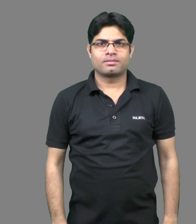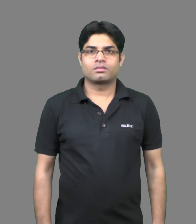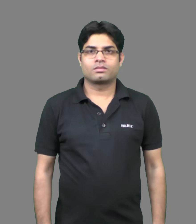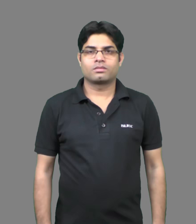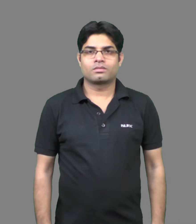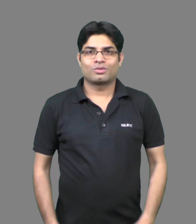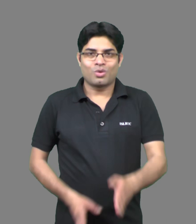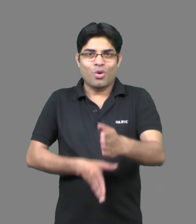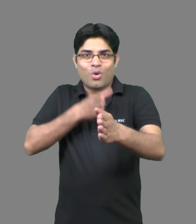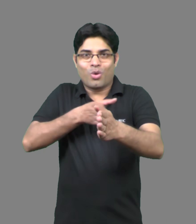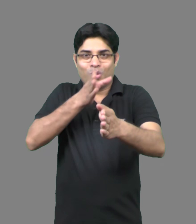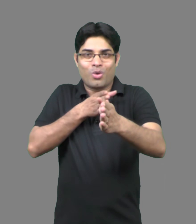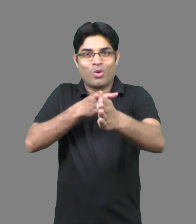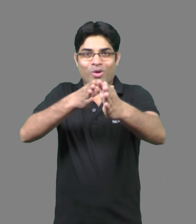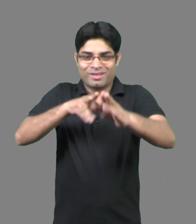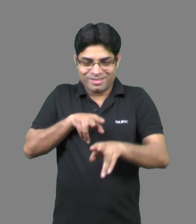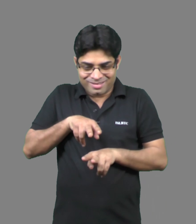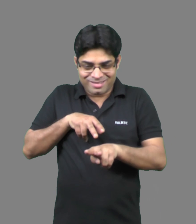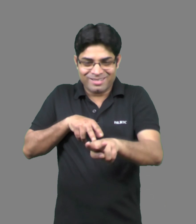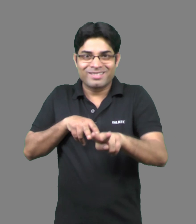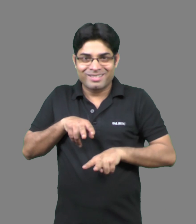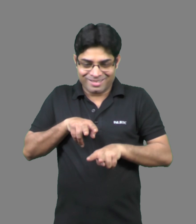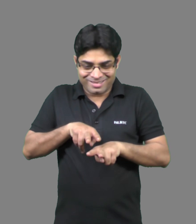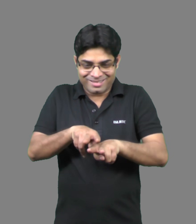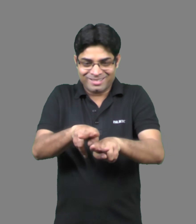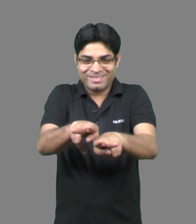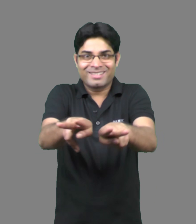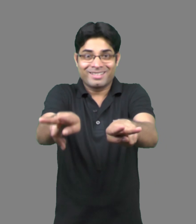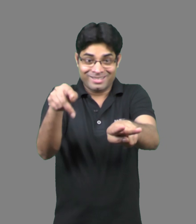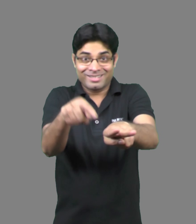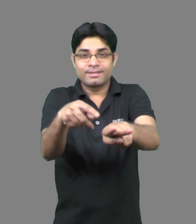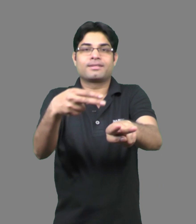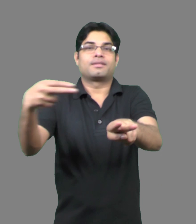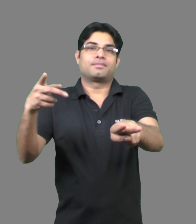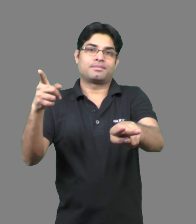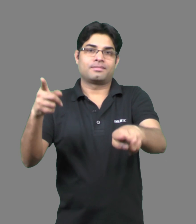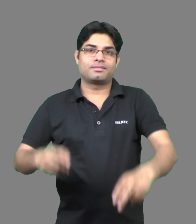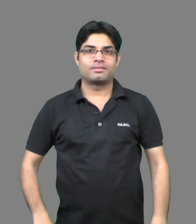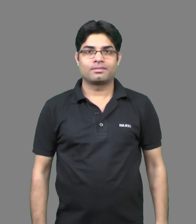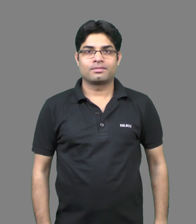Rail Road Switch